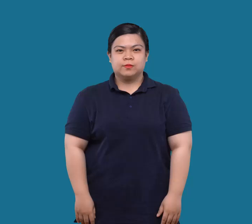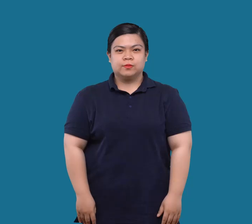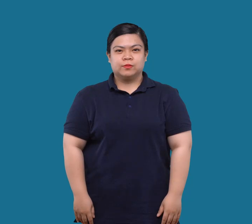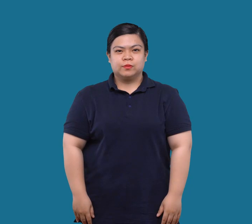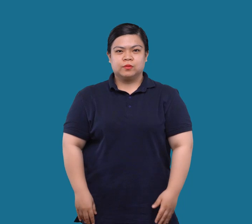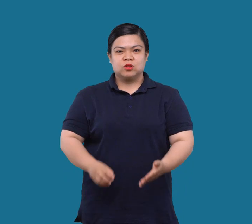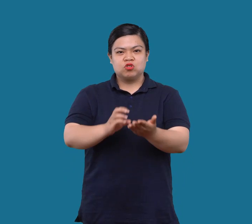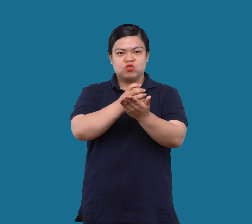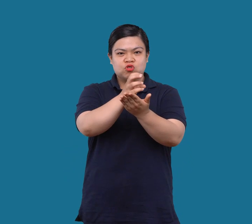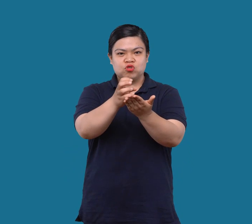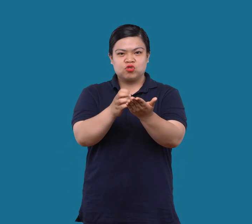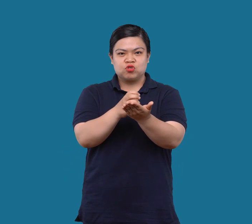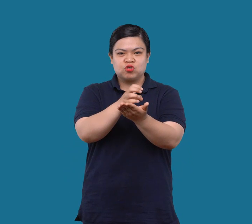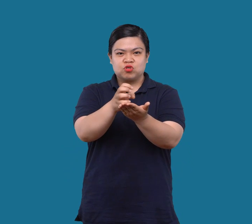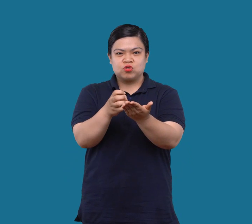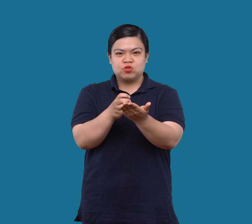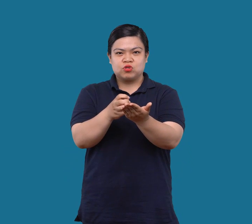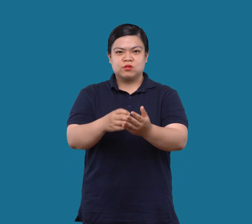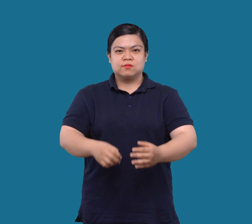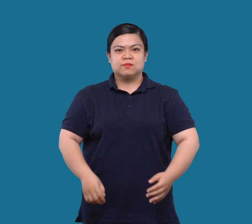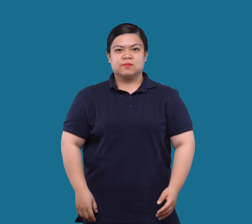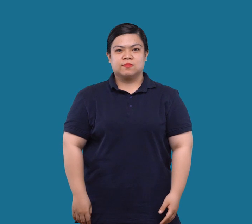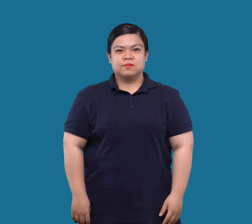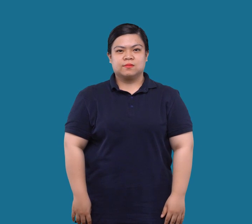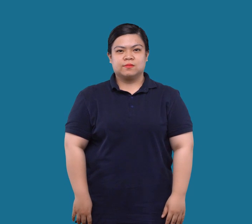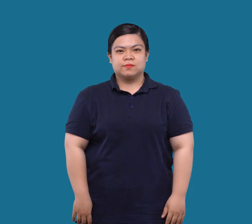chữa bài